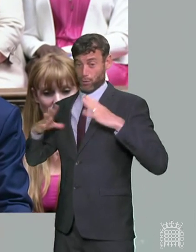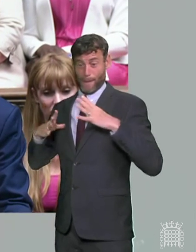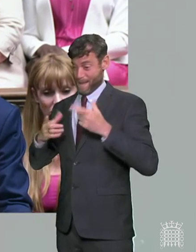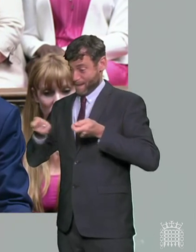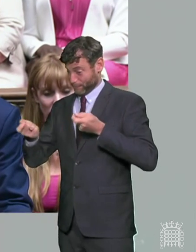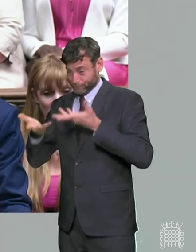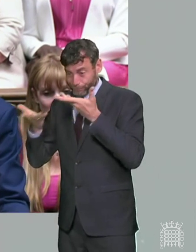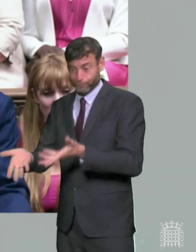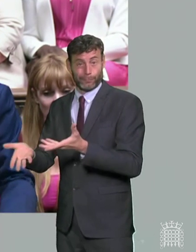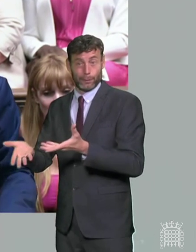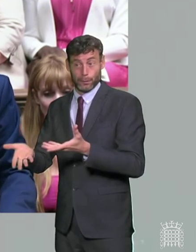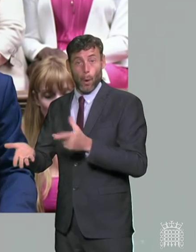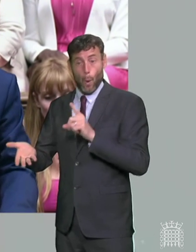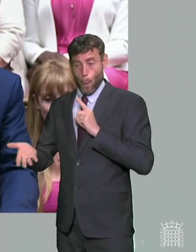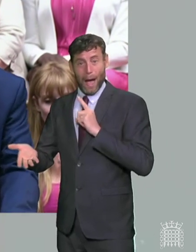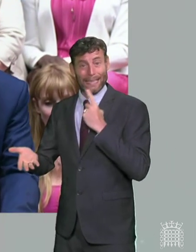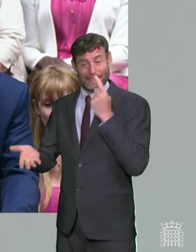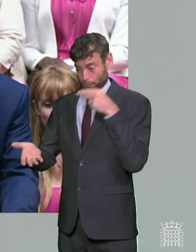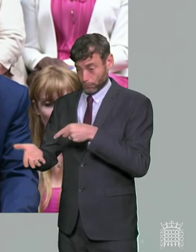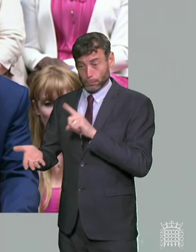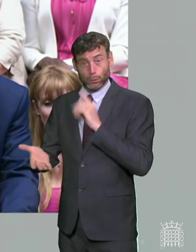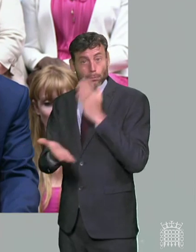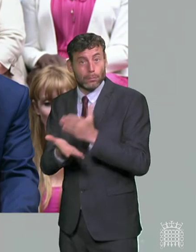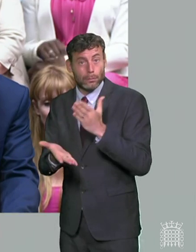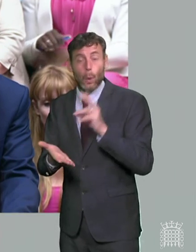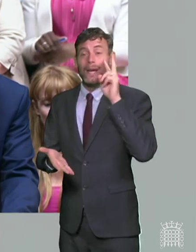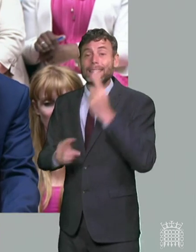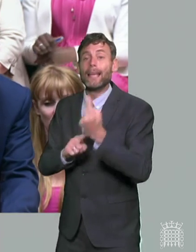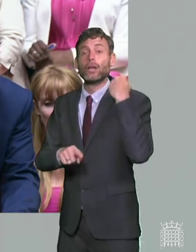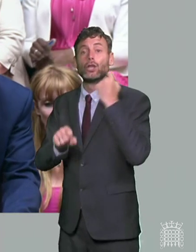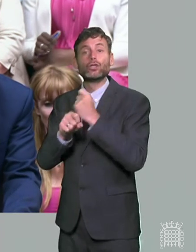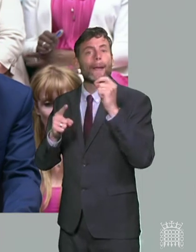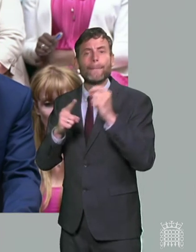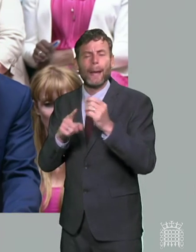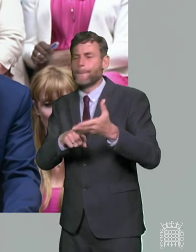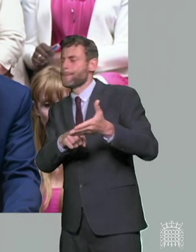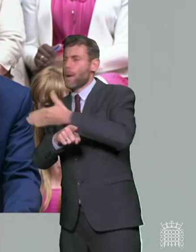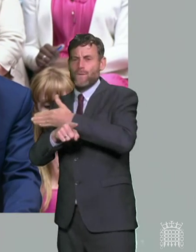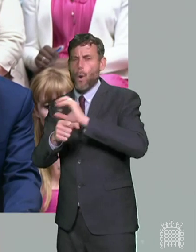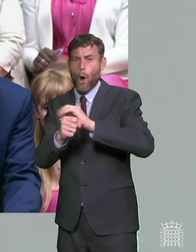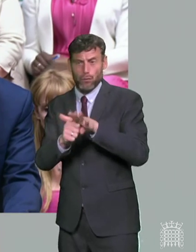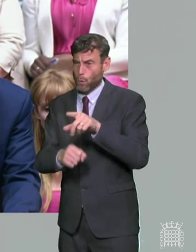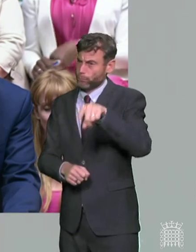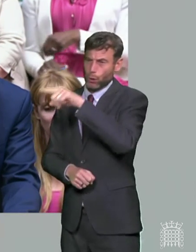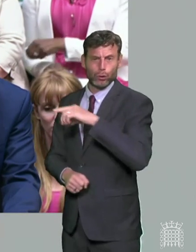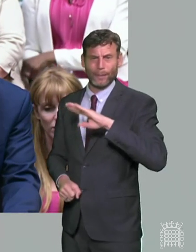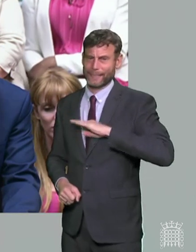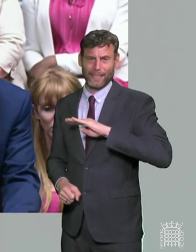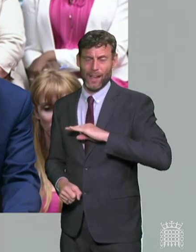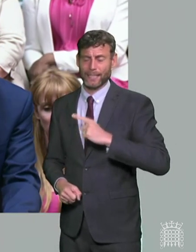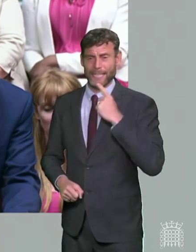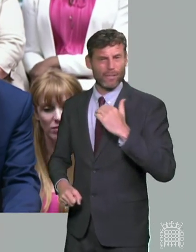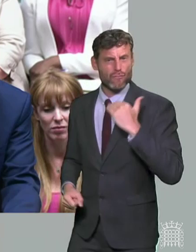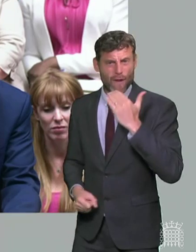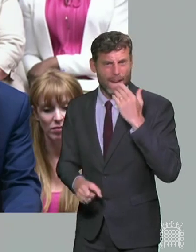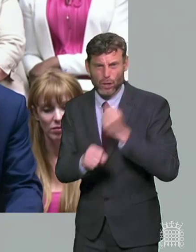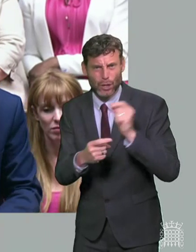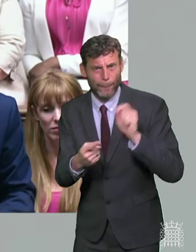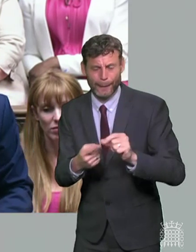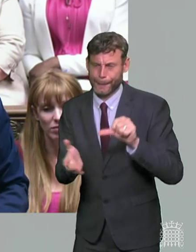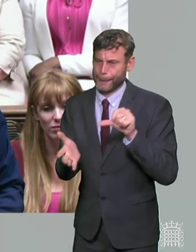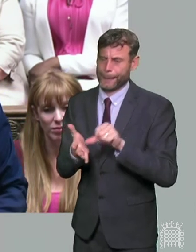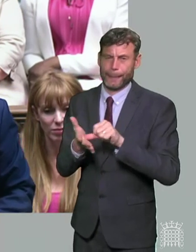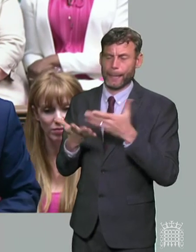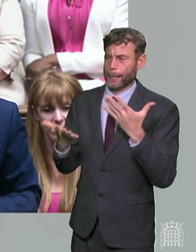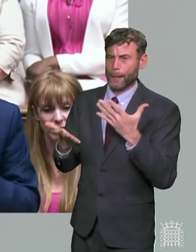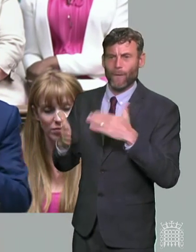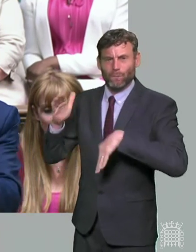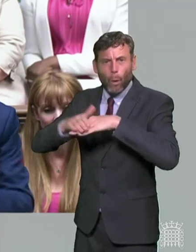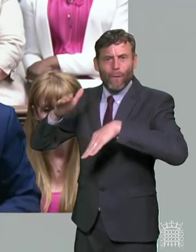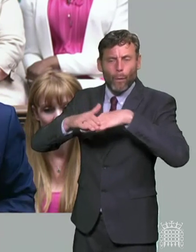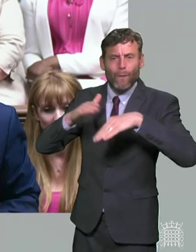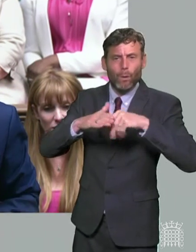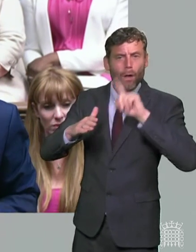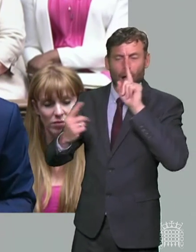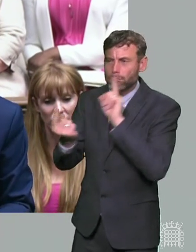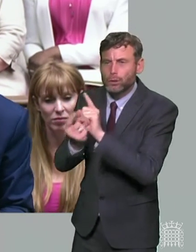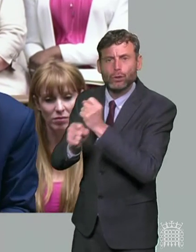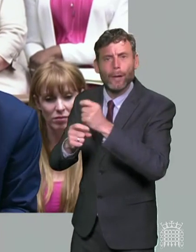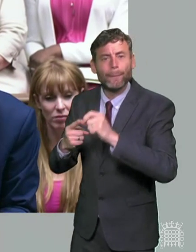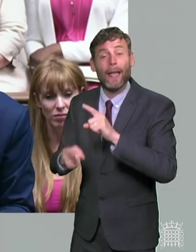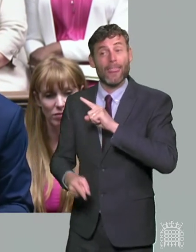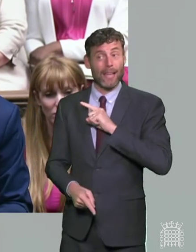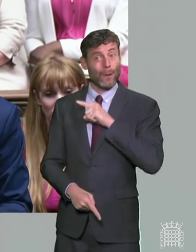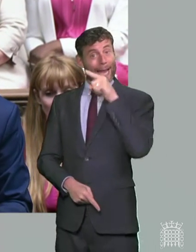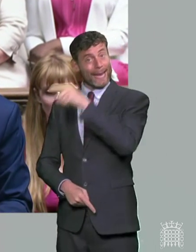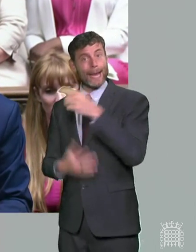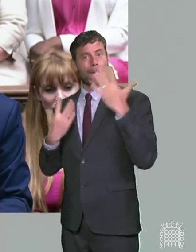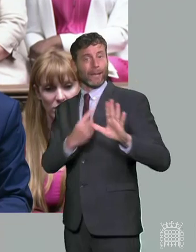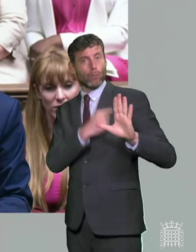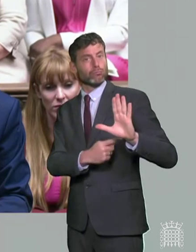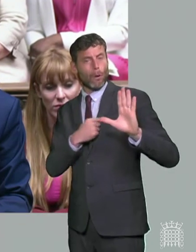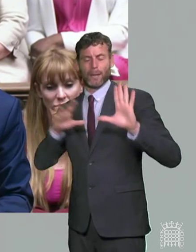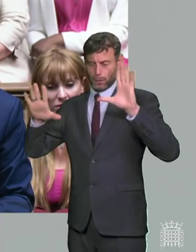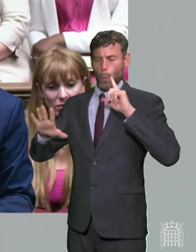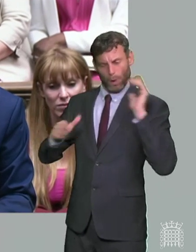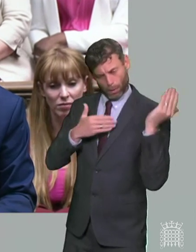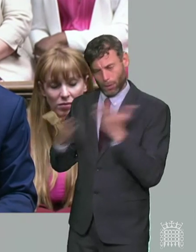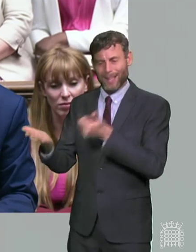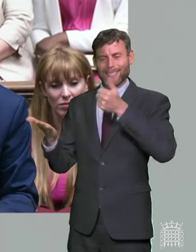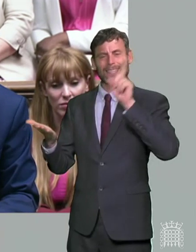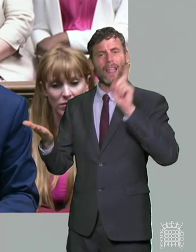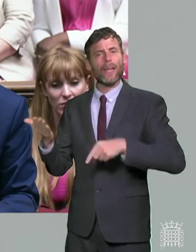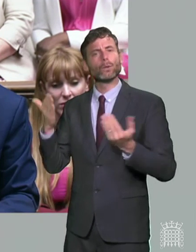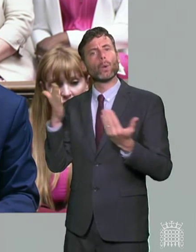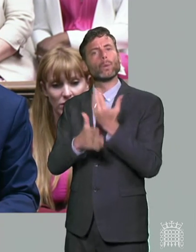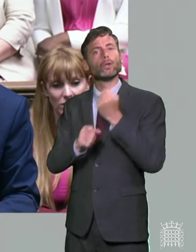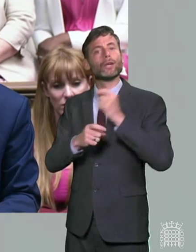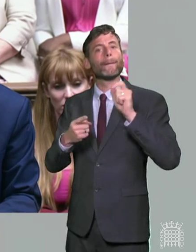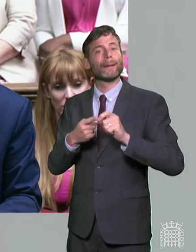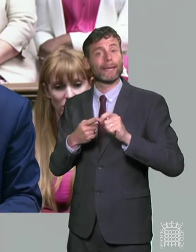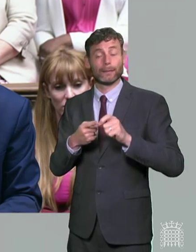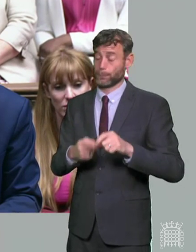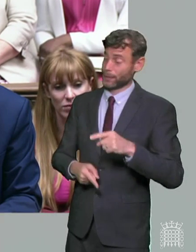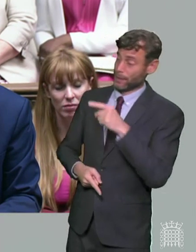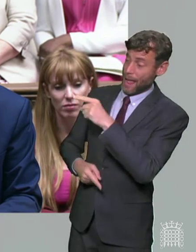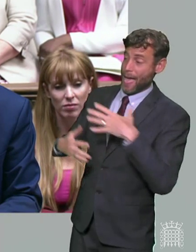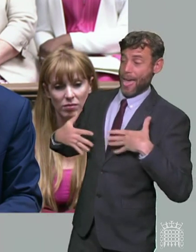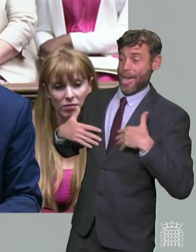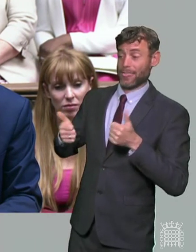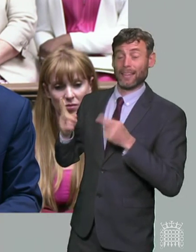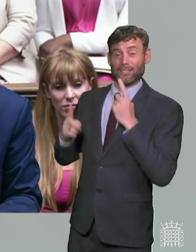It starts with GPs. People were unhappy with the service that they were getting before the pandemic—there were not enough GPs and it was too hard to get an appointment—and that is why he promised 6,000 new GPs, but his Health Secretary admits that he will not keep that promise.